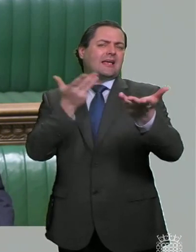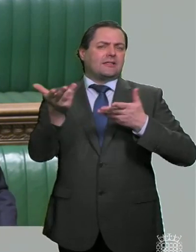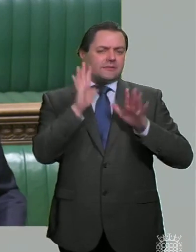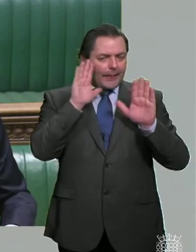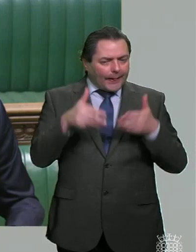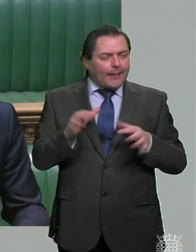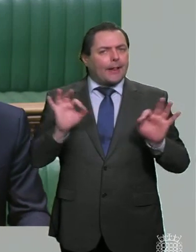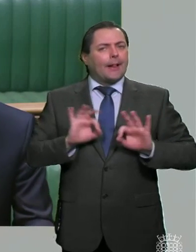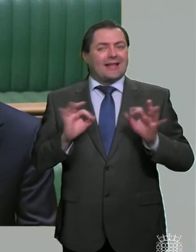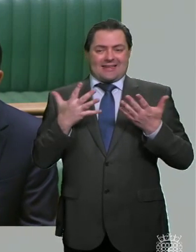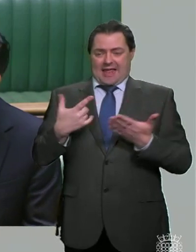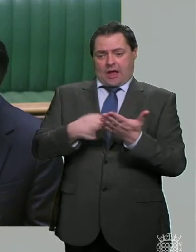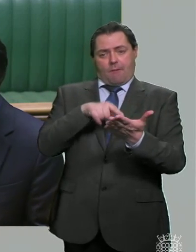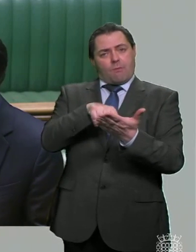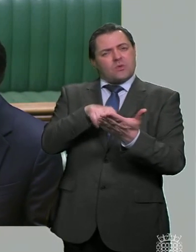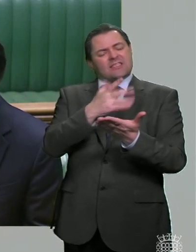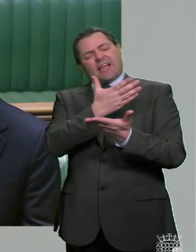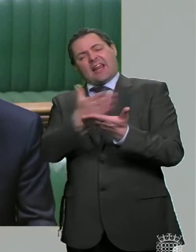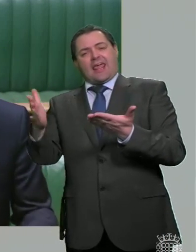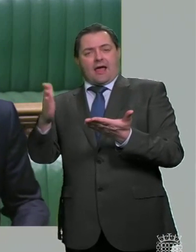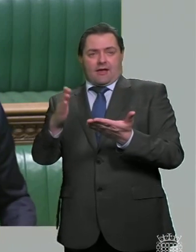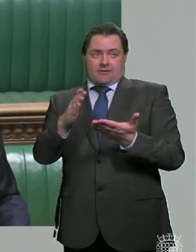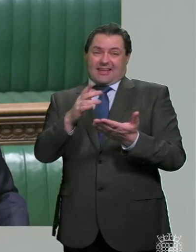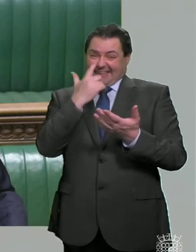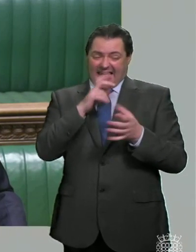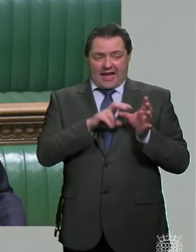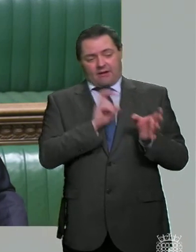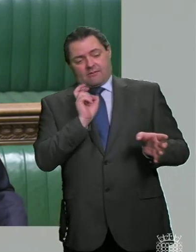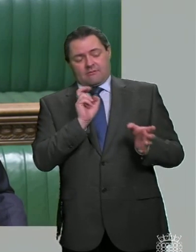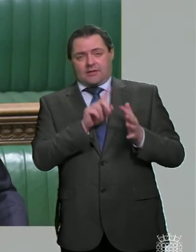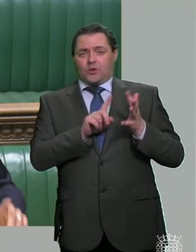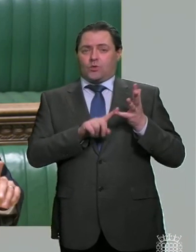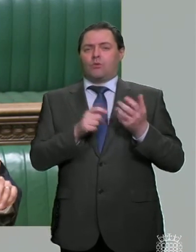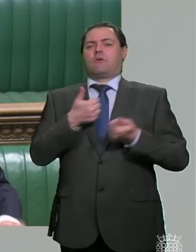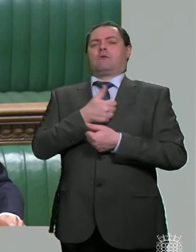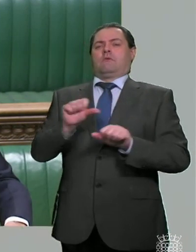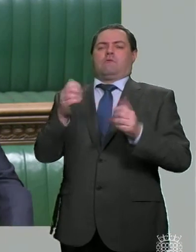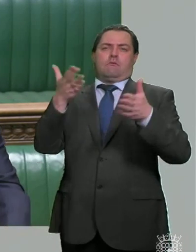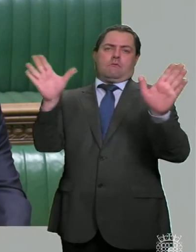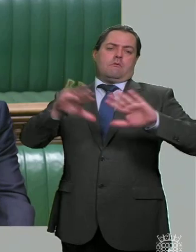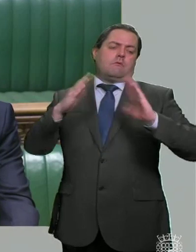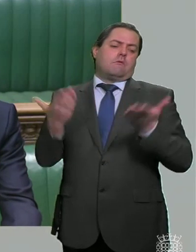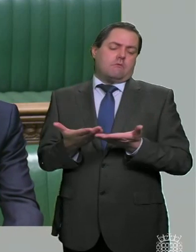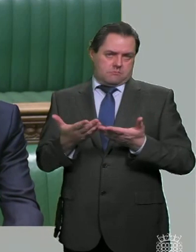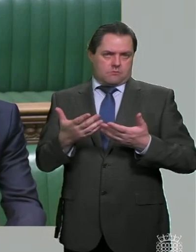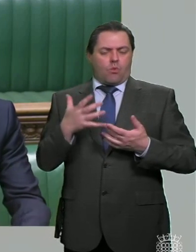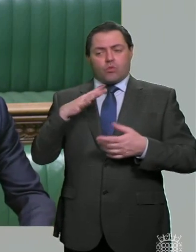policy that we can only pursue now that we are out of the European Union: freeports.